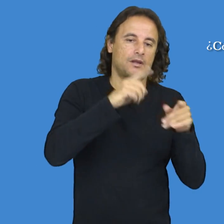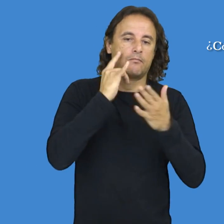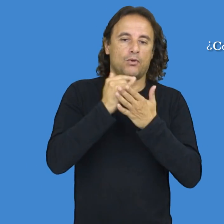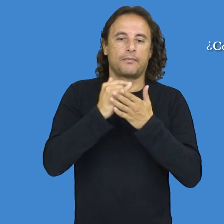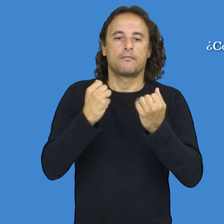probar